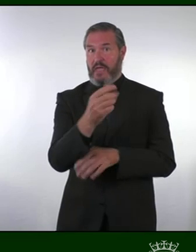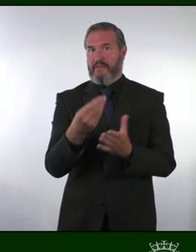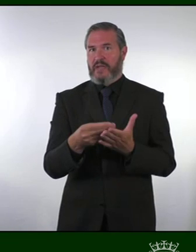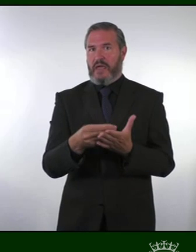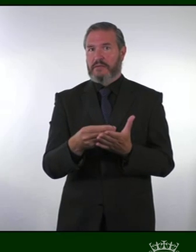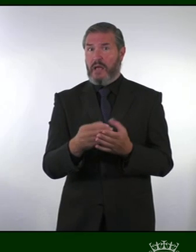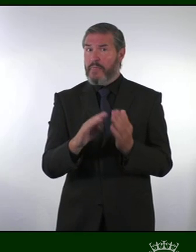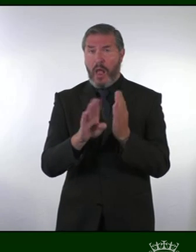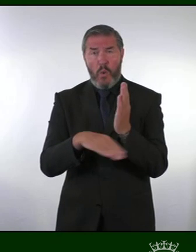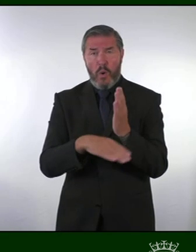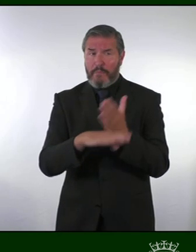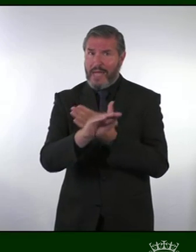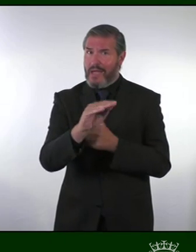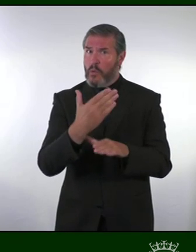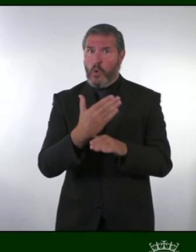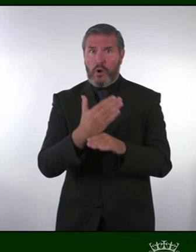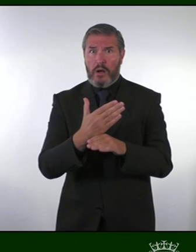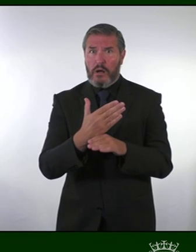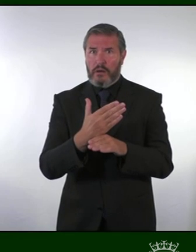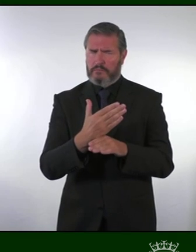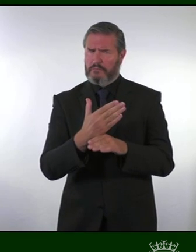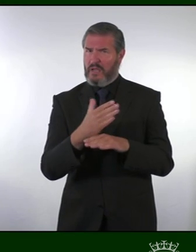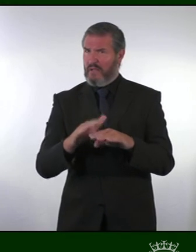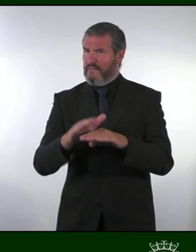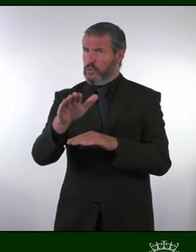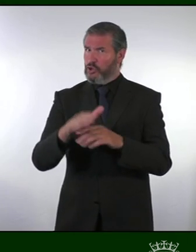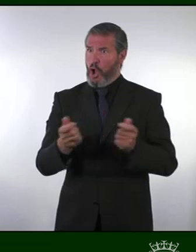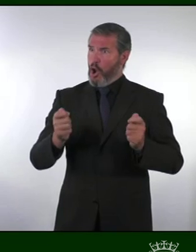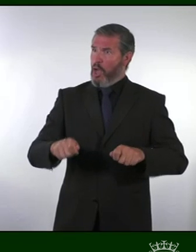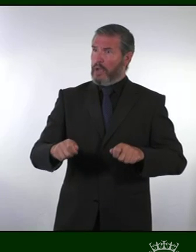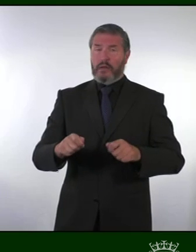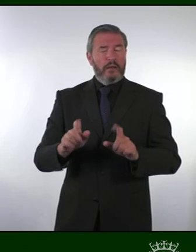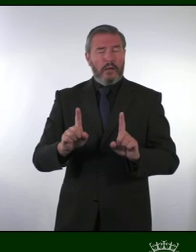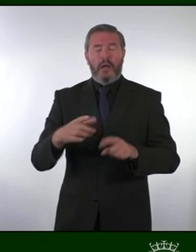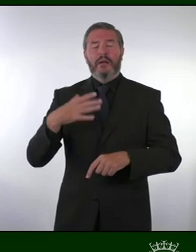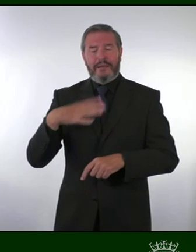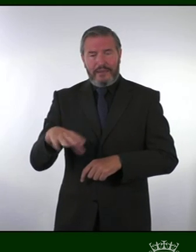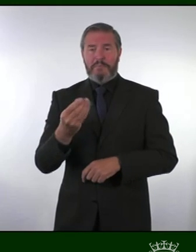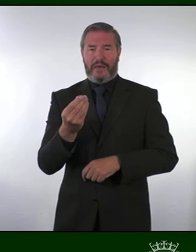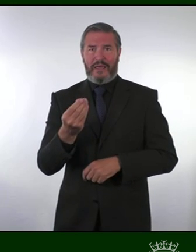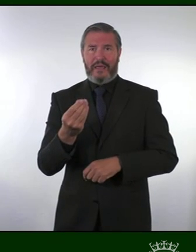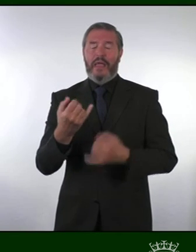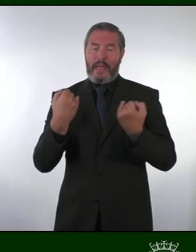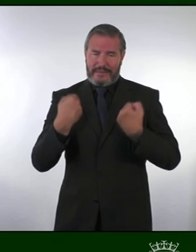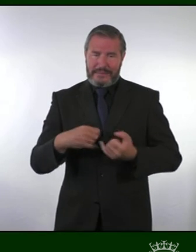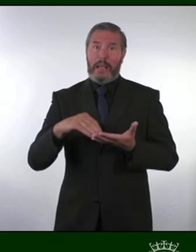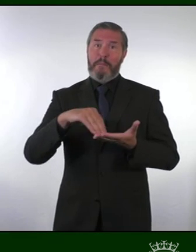These are low-paid workers. For any future local lockdown to succeed, people will need to be supported.